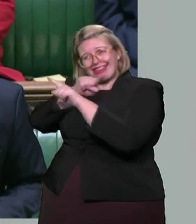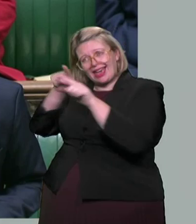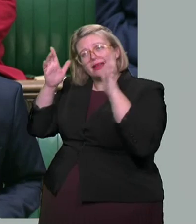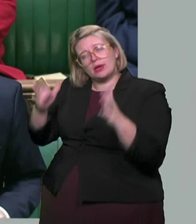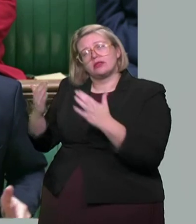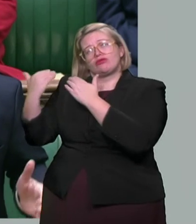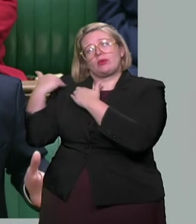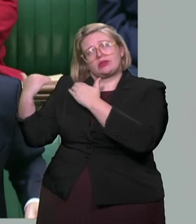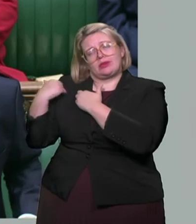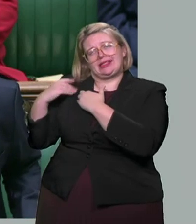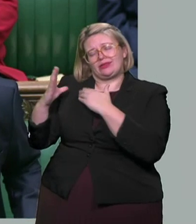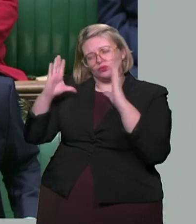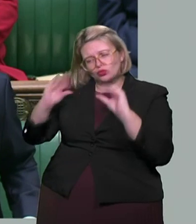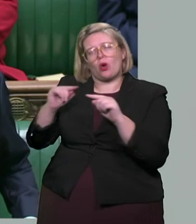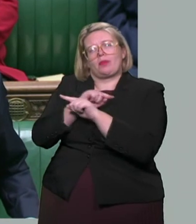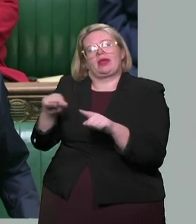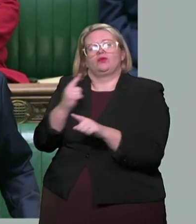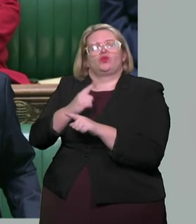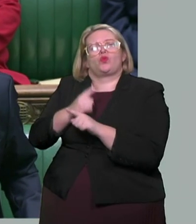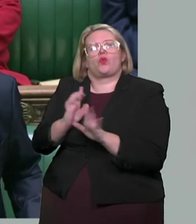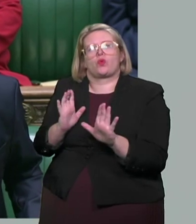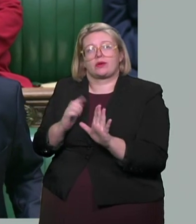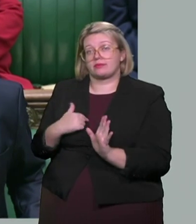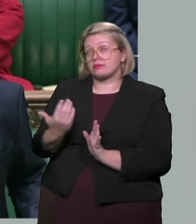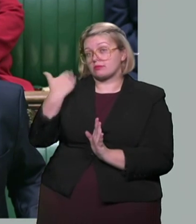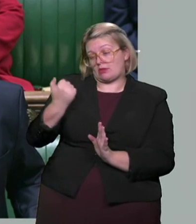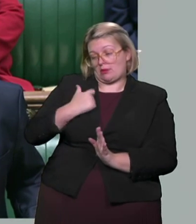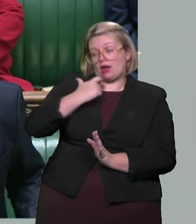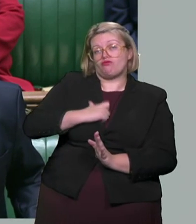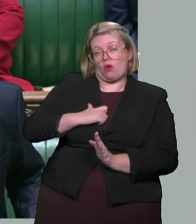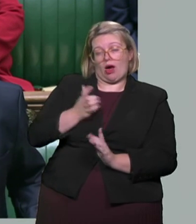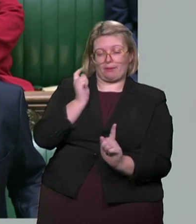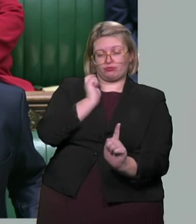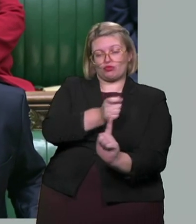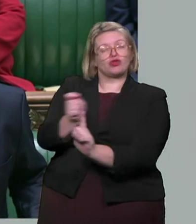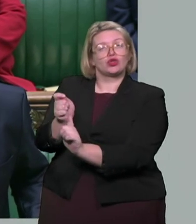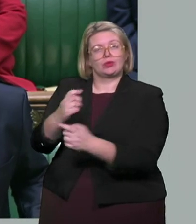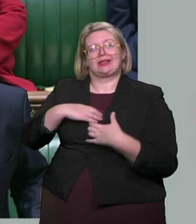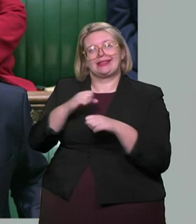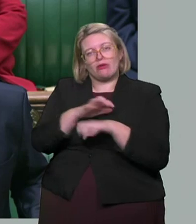I have prosecuted terrorists and I have prosecuted extremists.